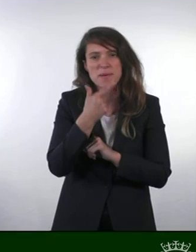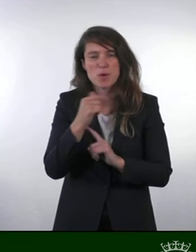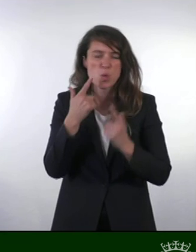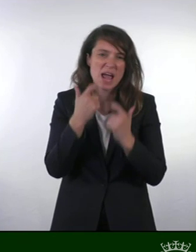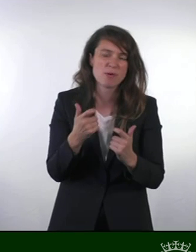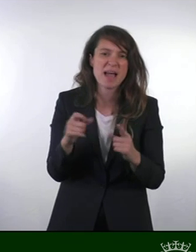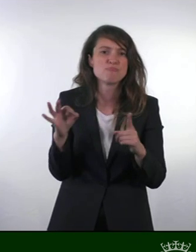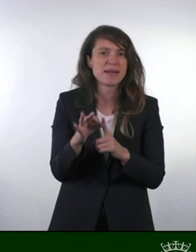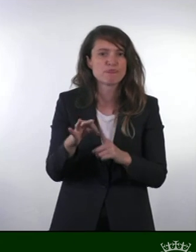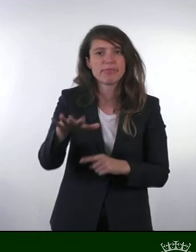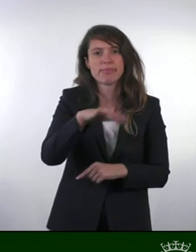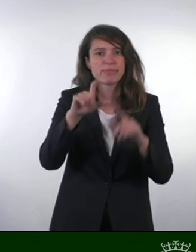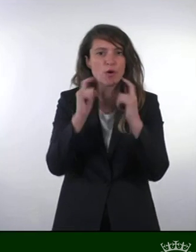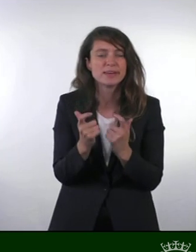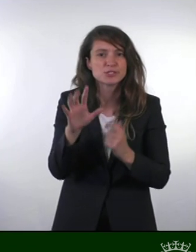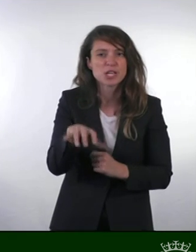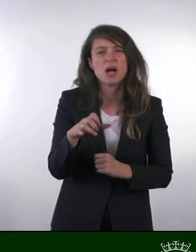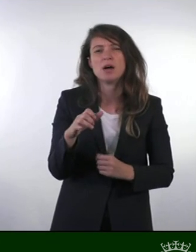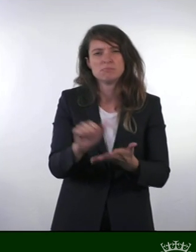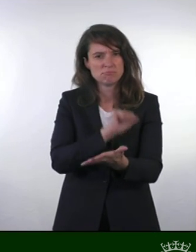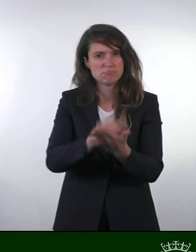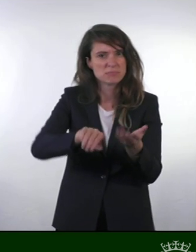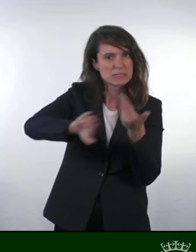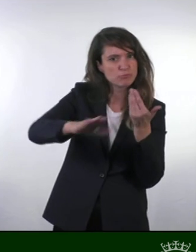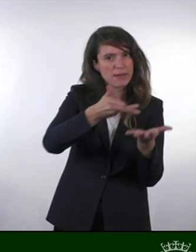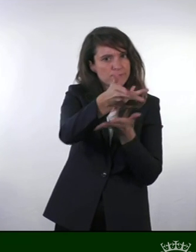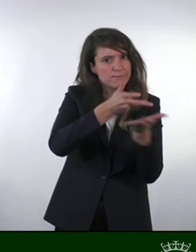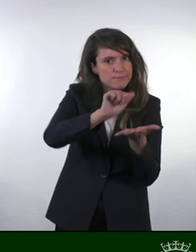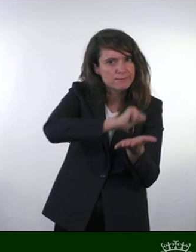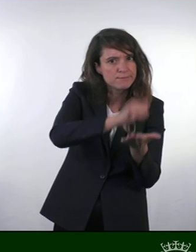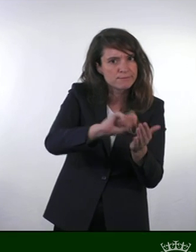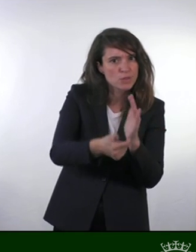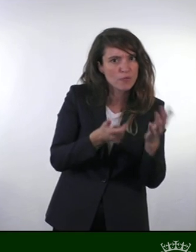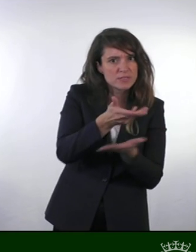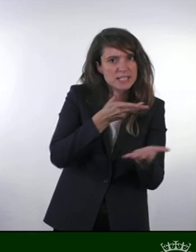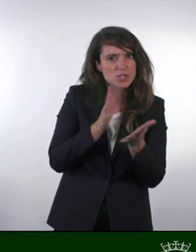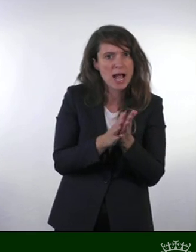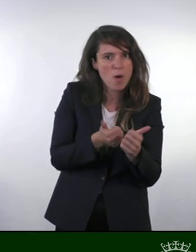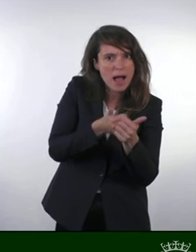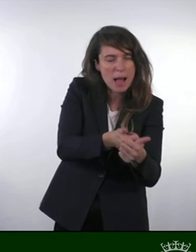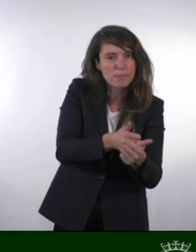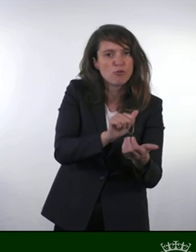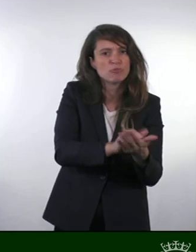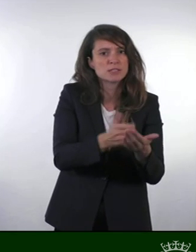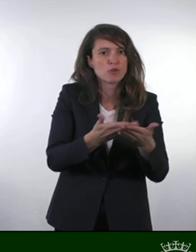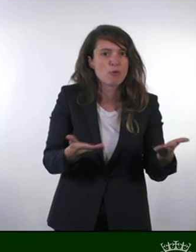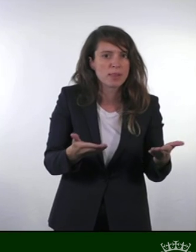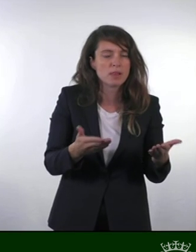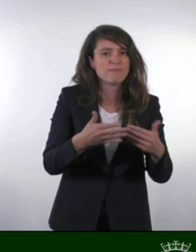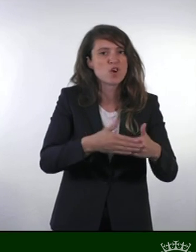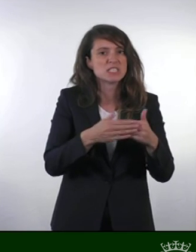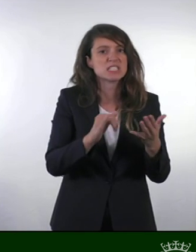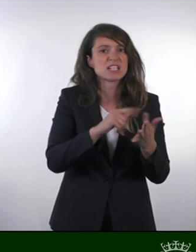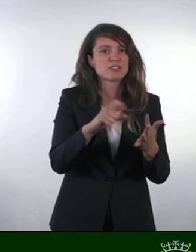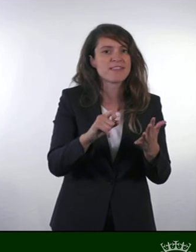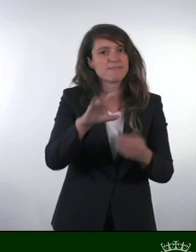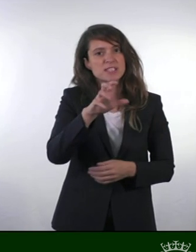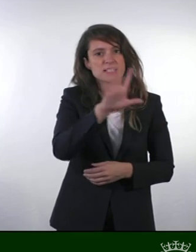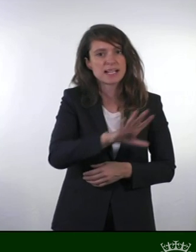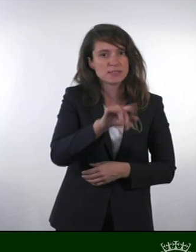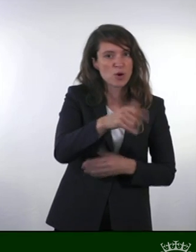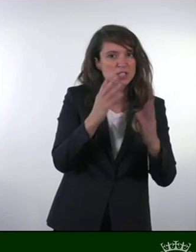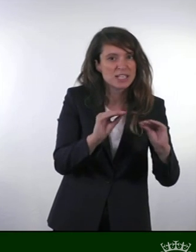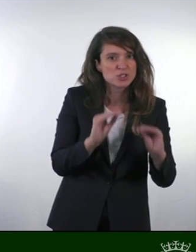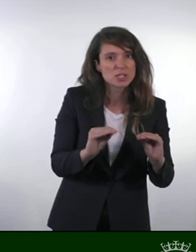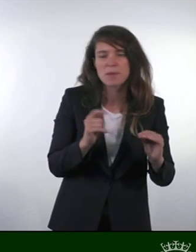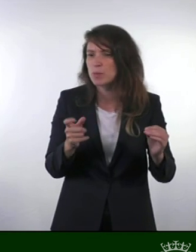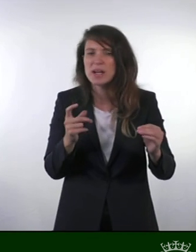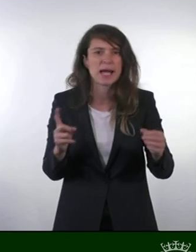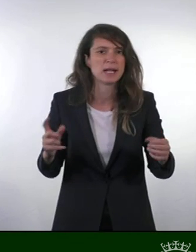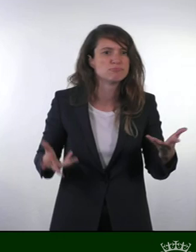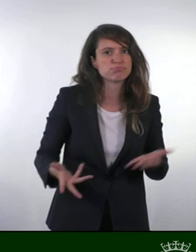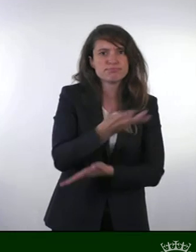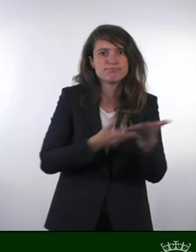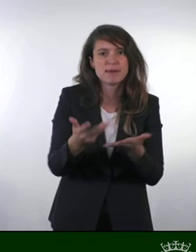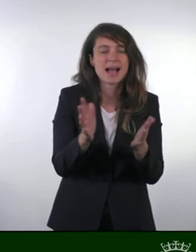May I propose that he and I have a proper conversation about what we can do to help, with my right honourable Friend the Secretary of State for Education, and see whether we can find an appropriate solution?